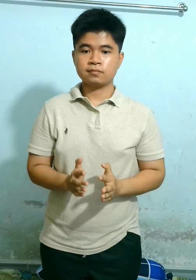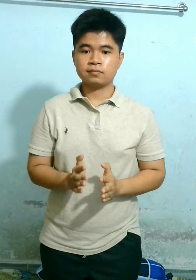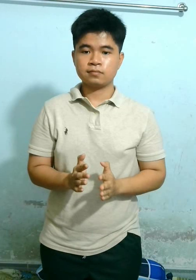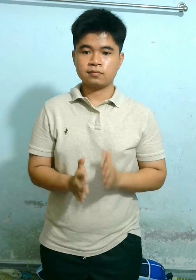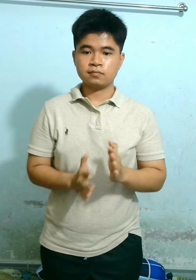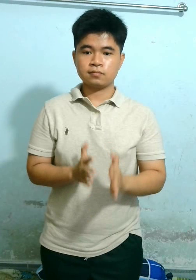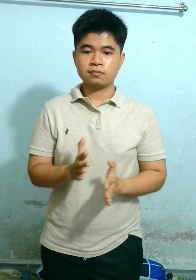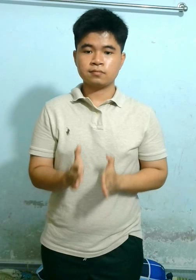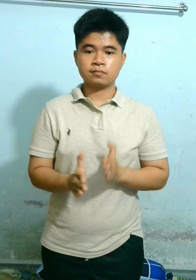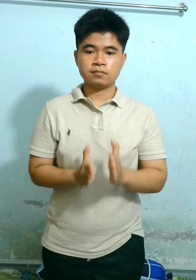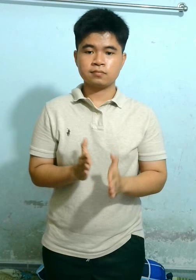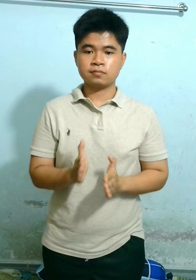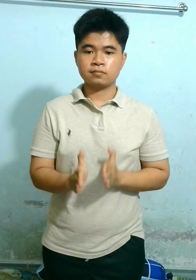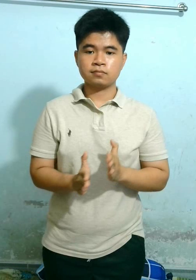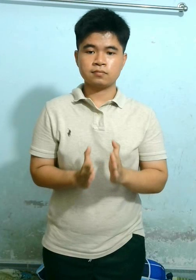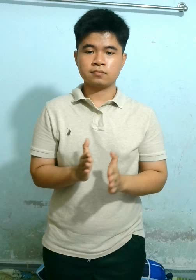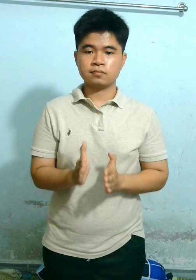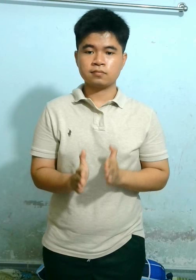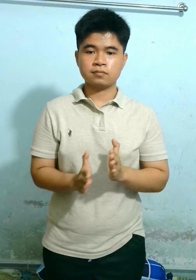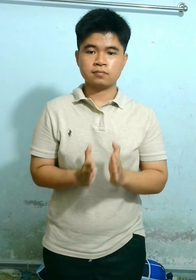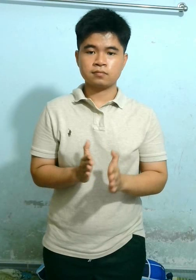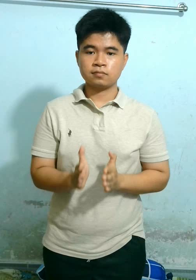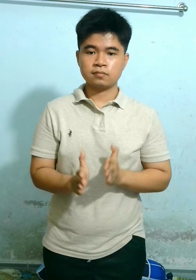ngon ngu ki hieu